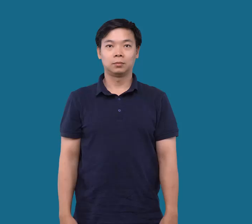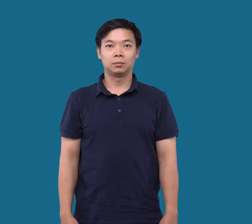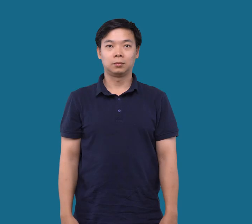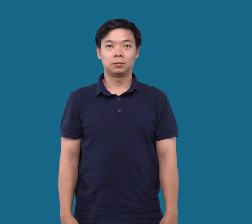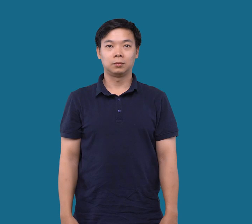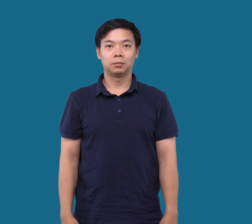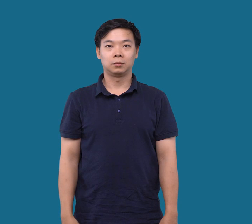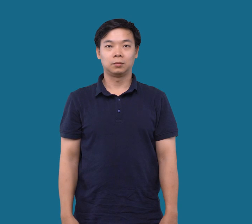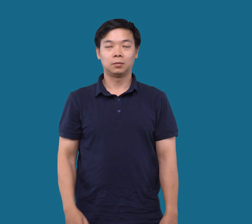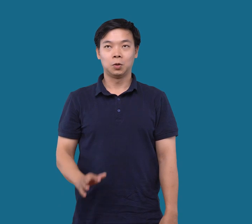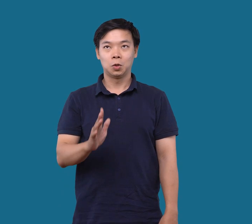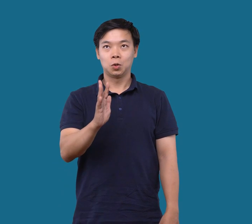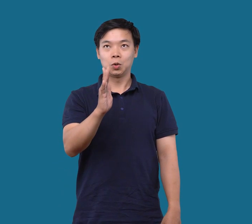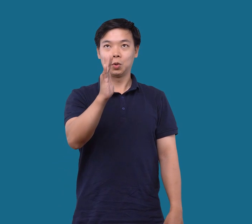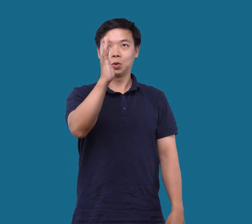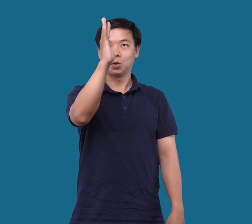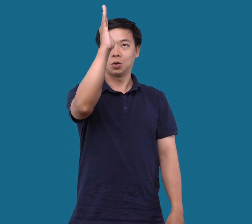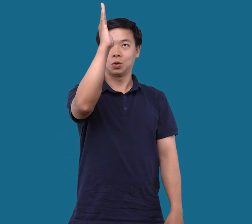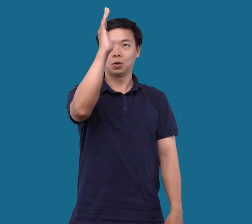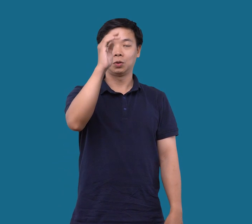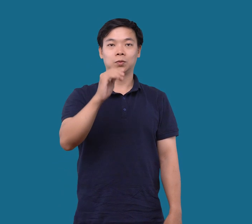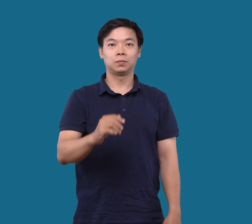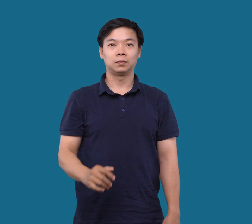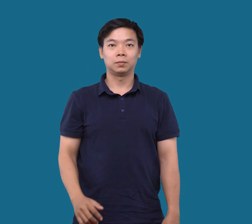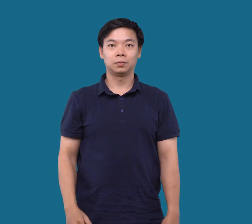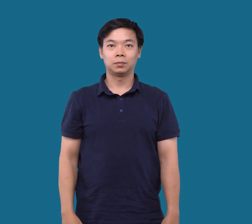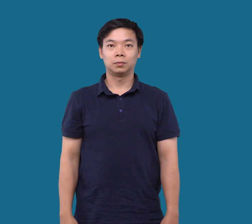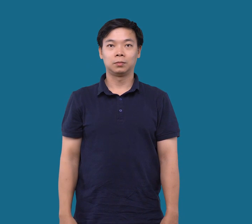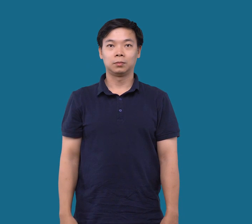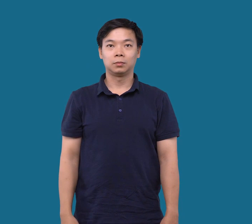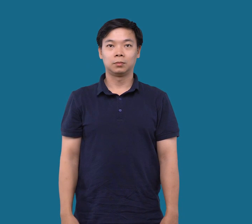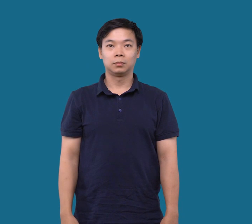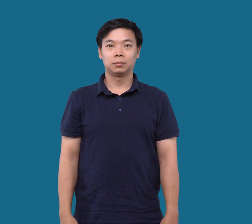khói